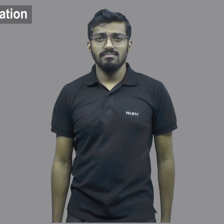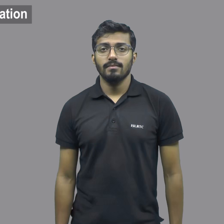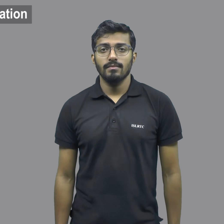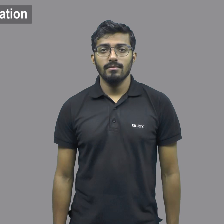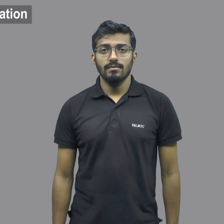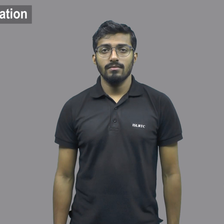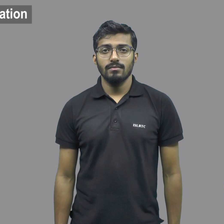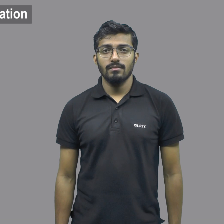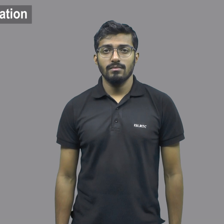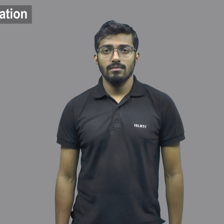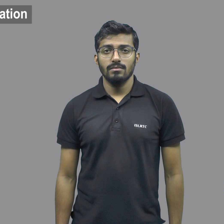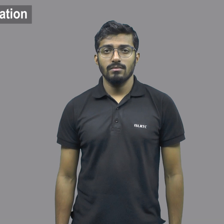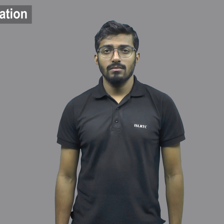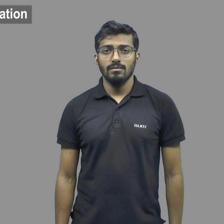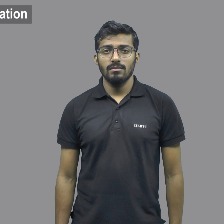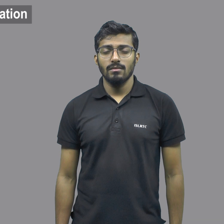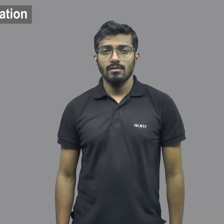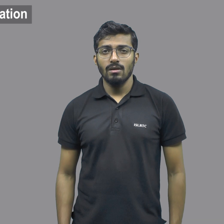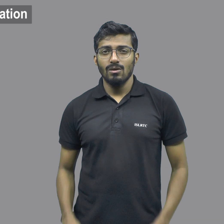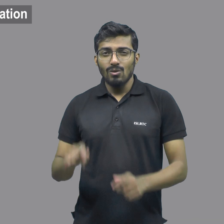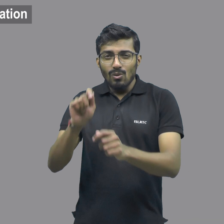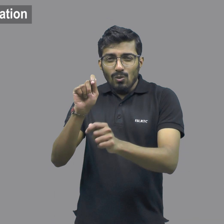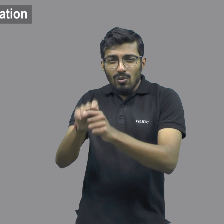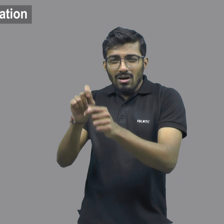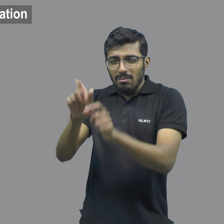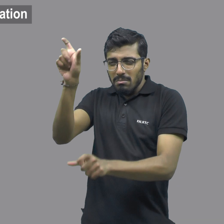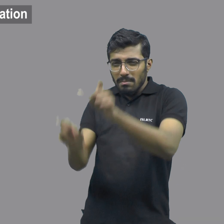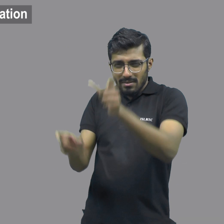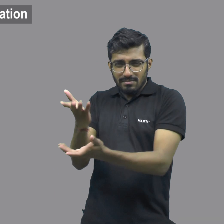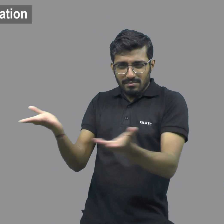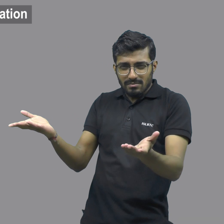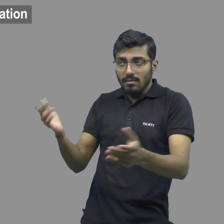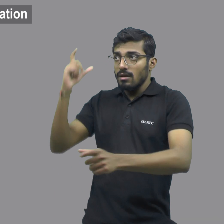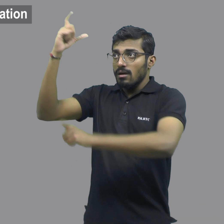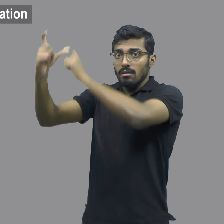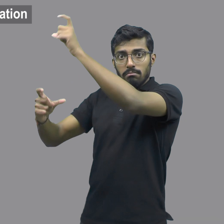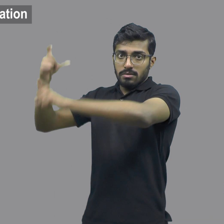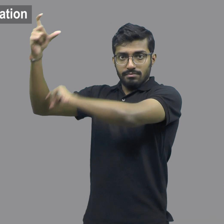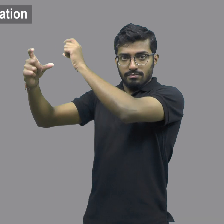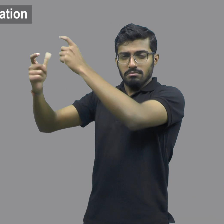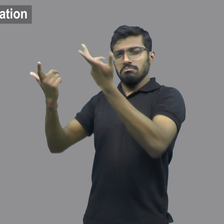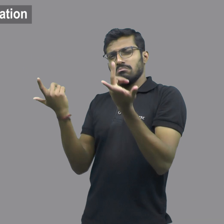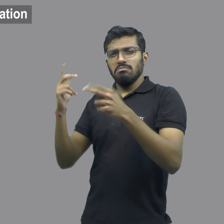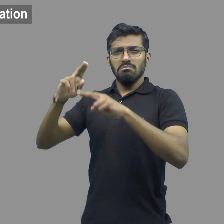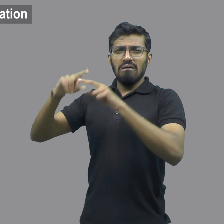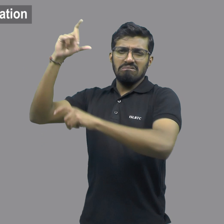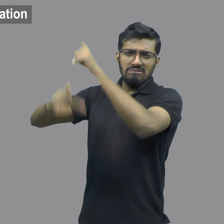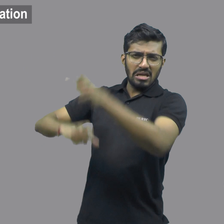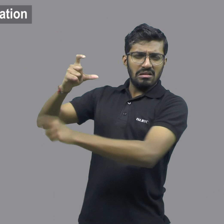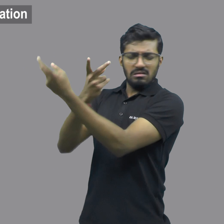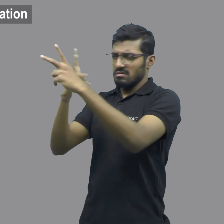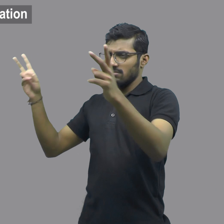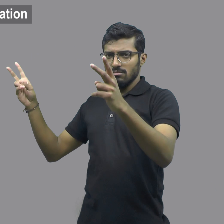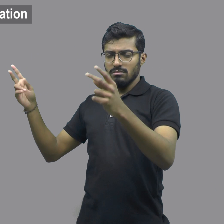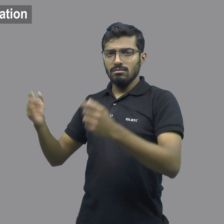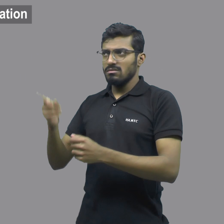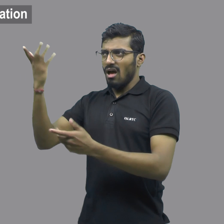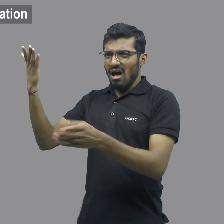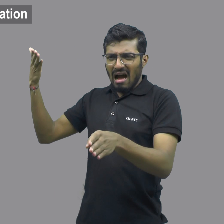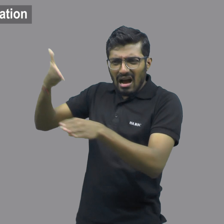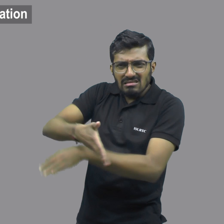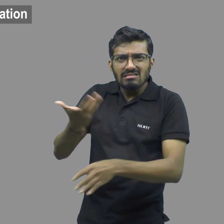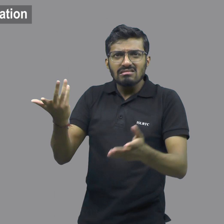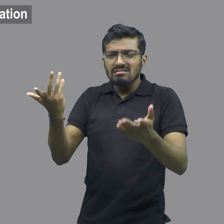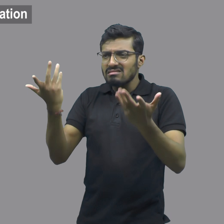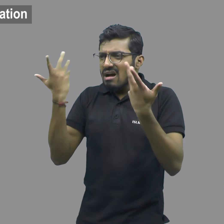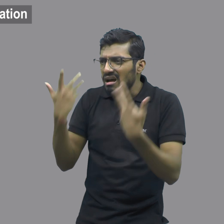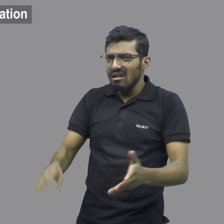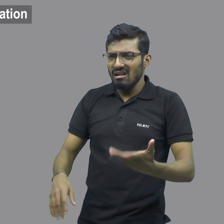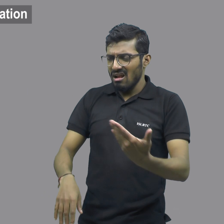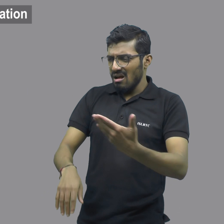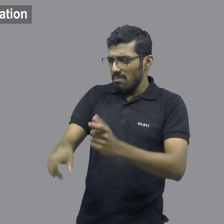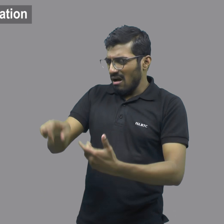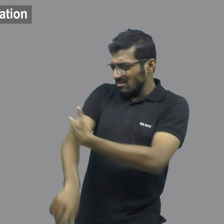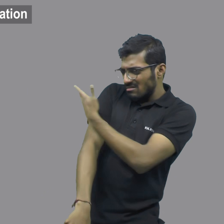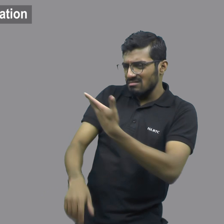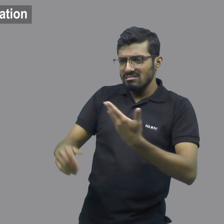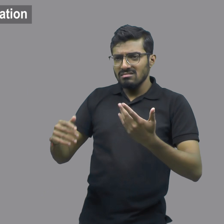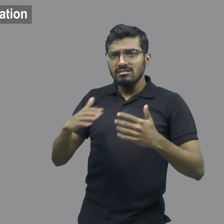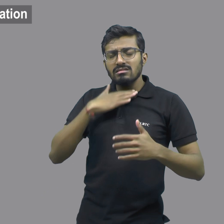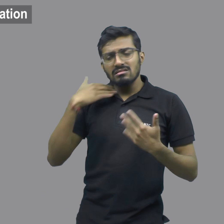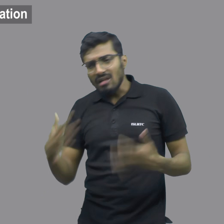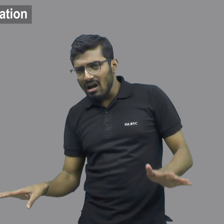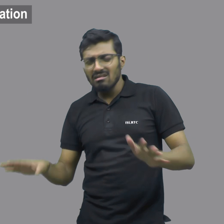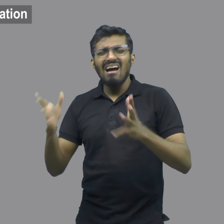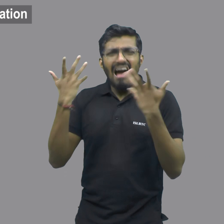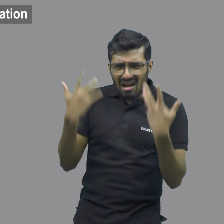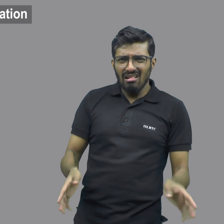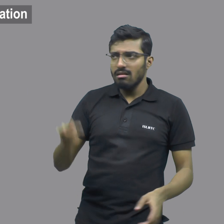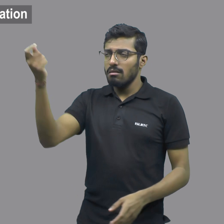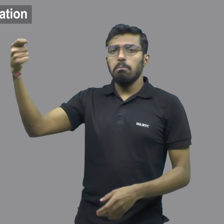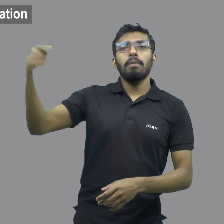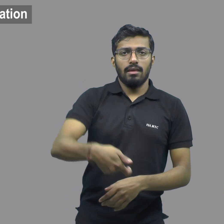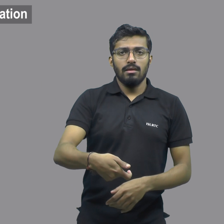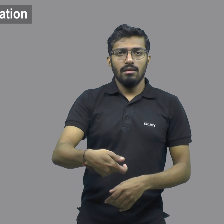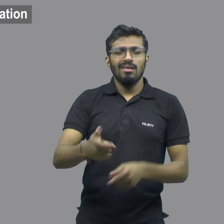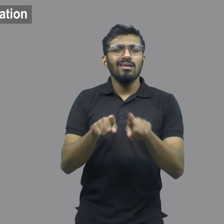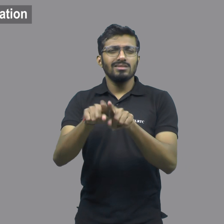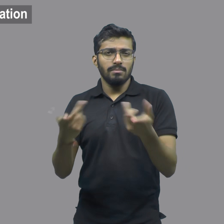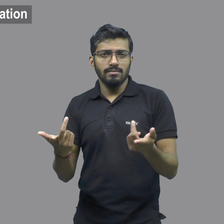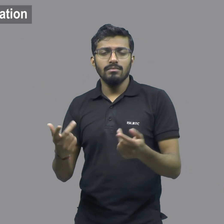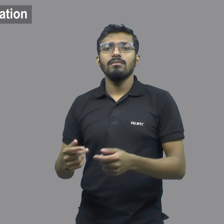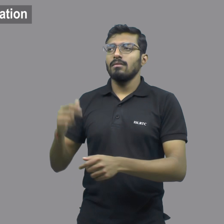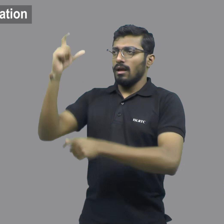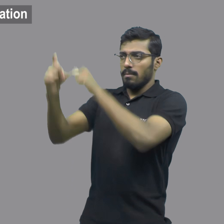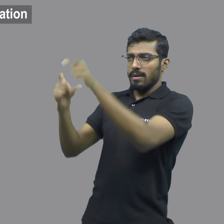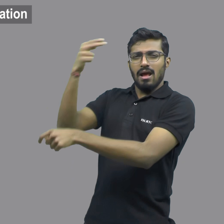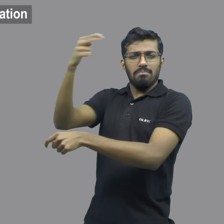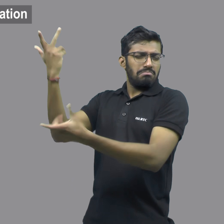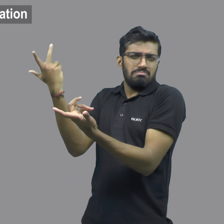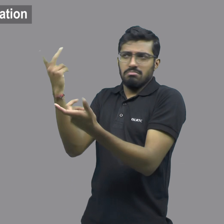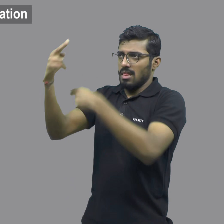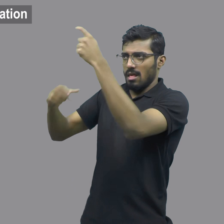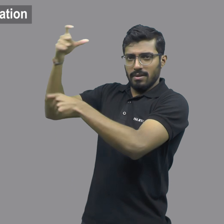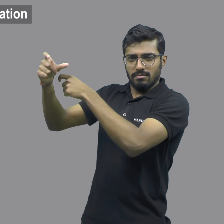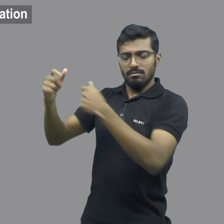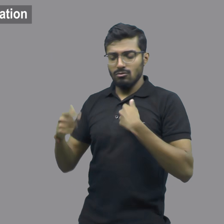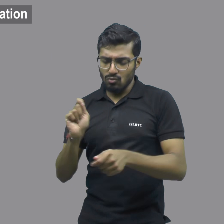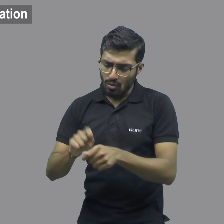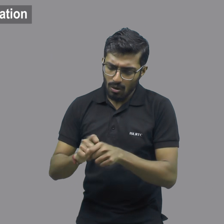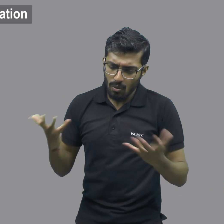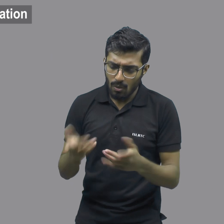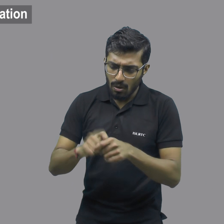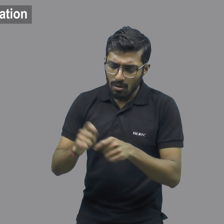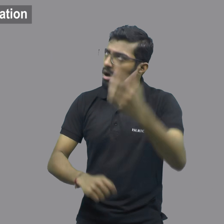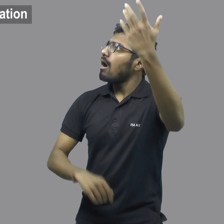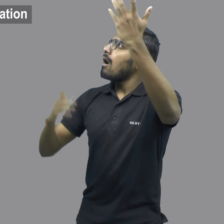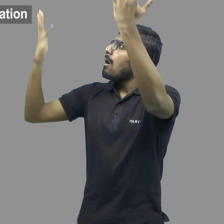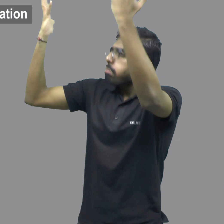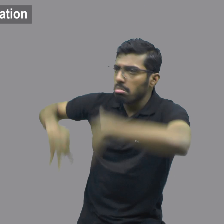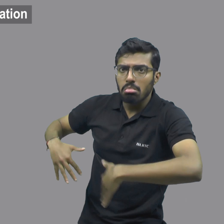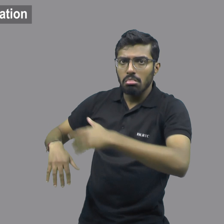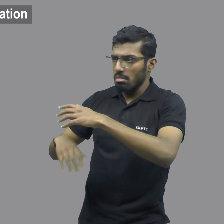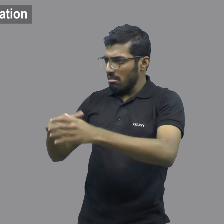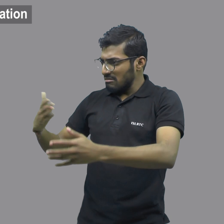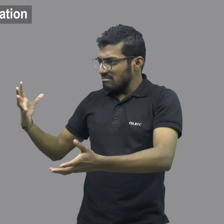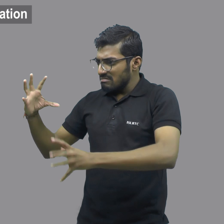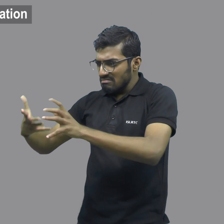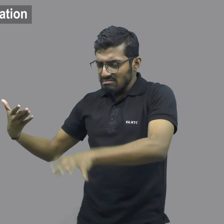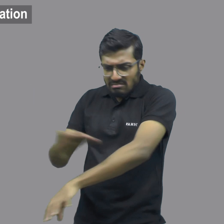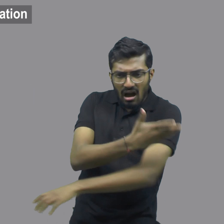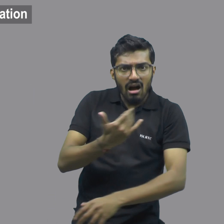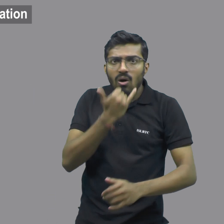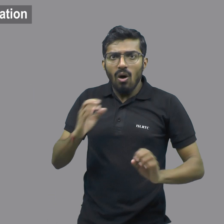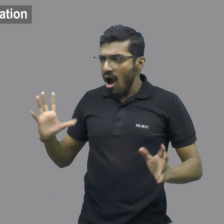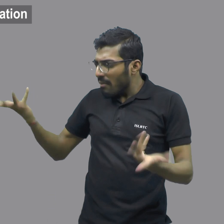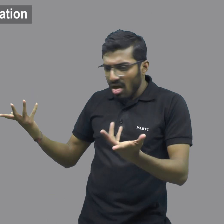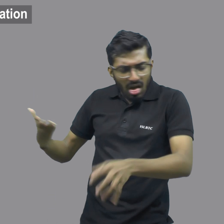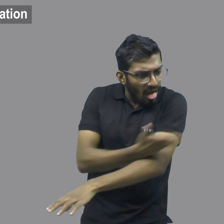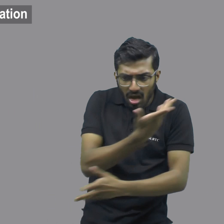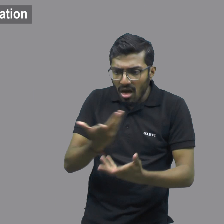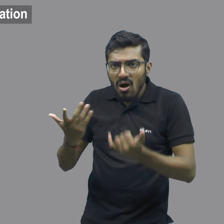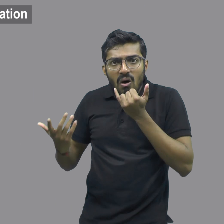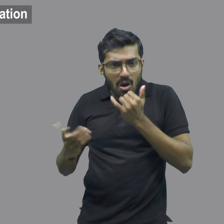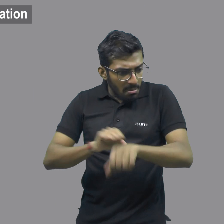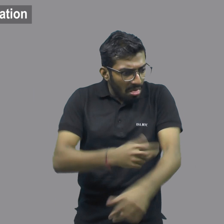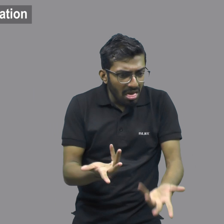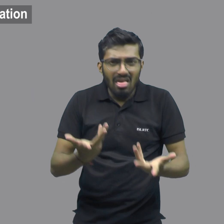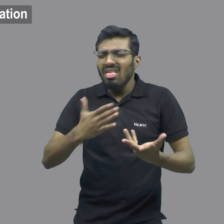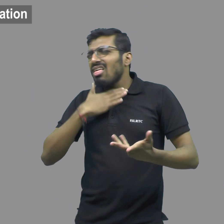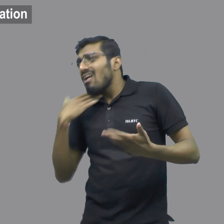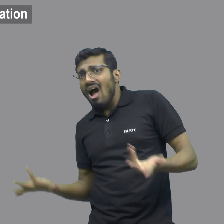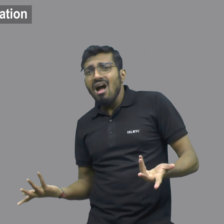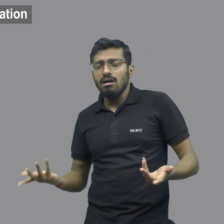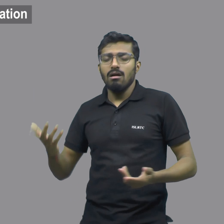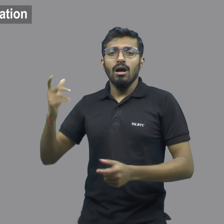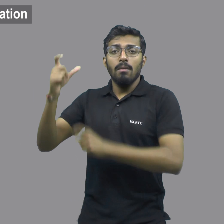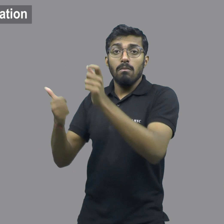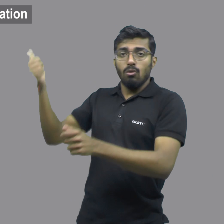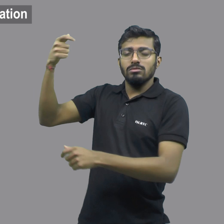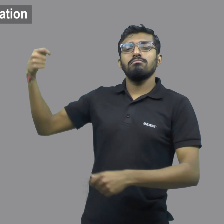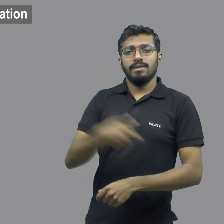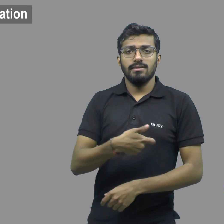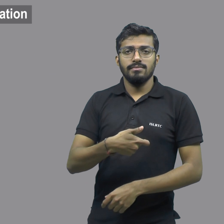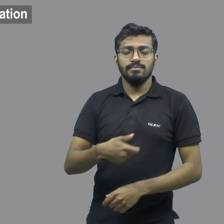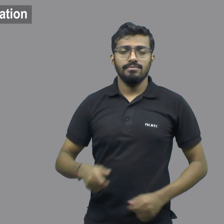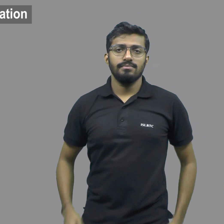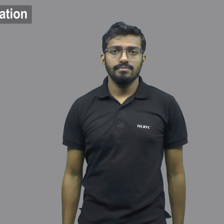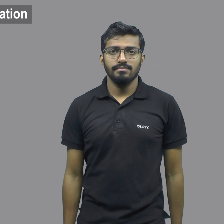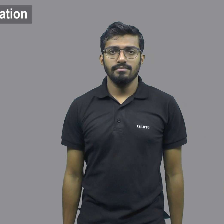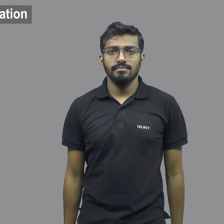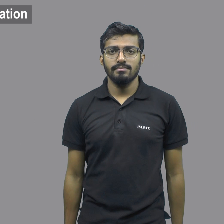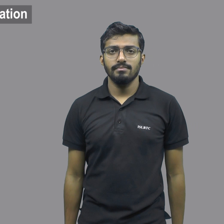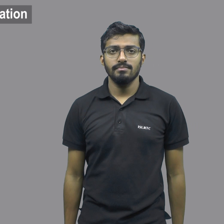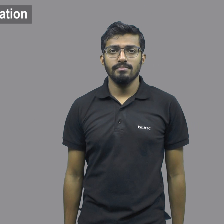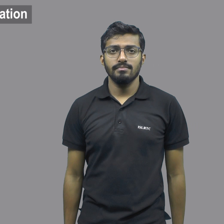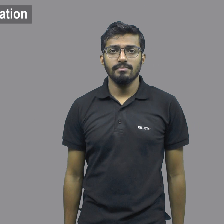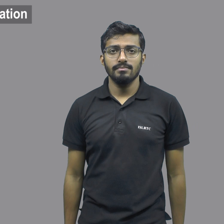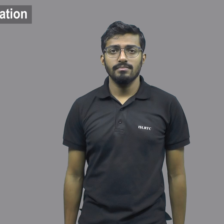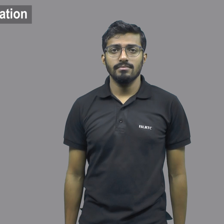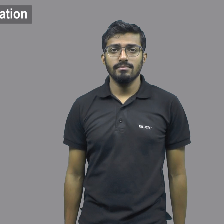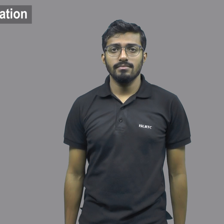Worker's Compensation